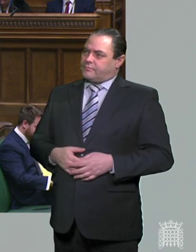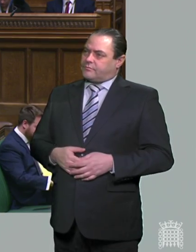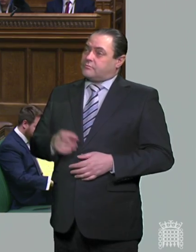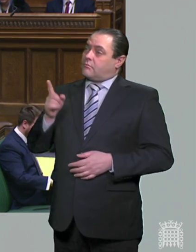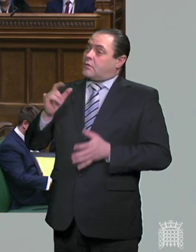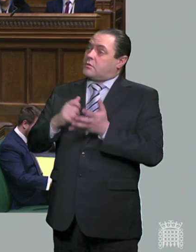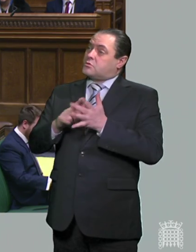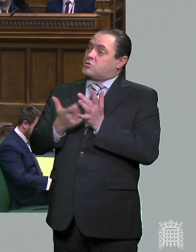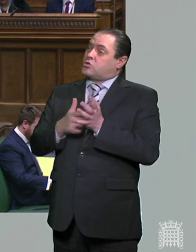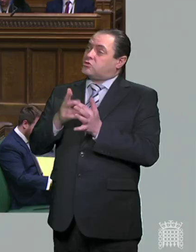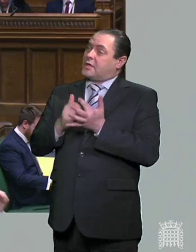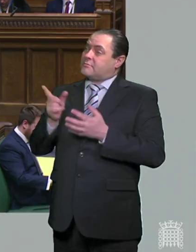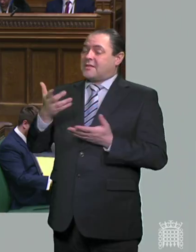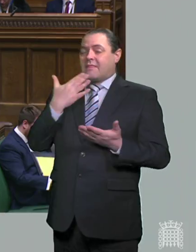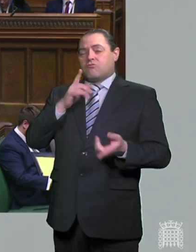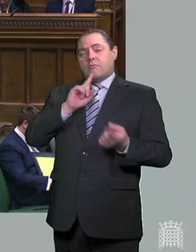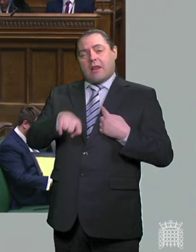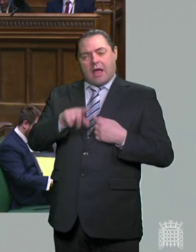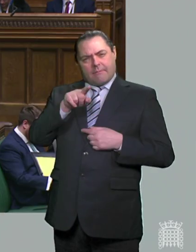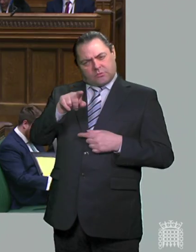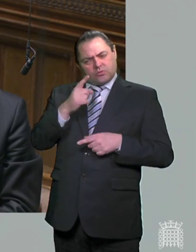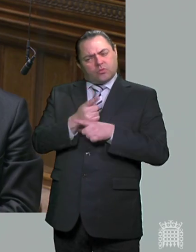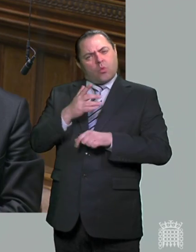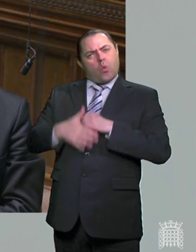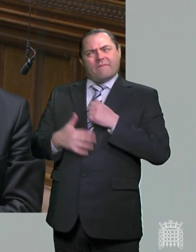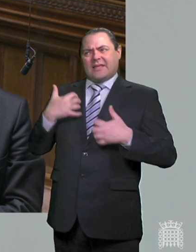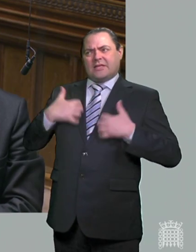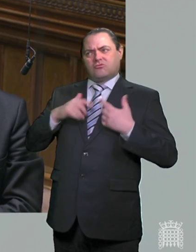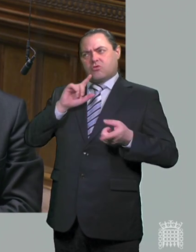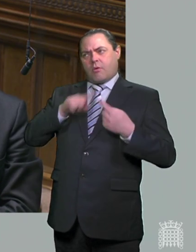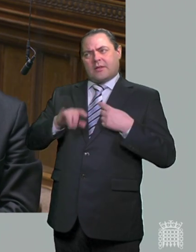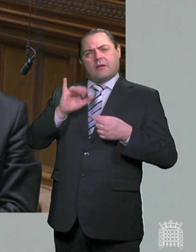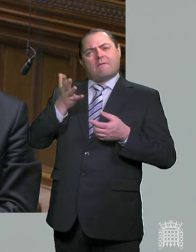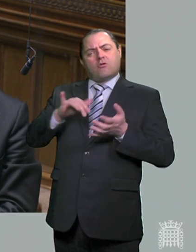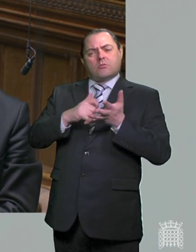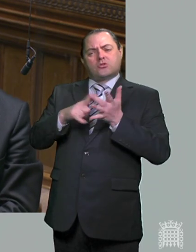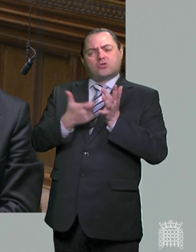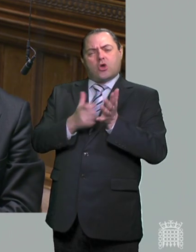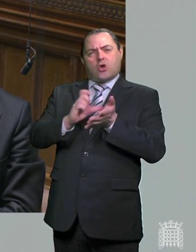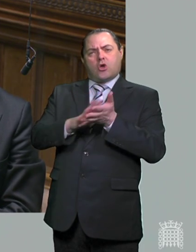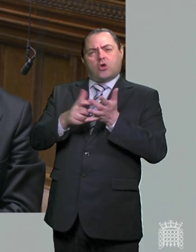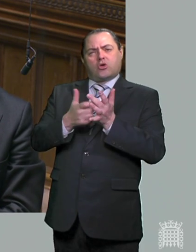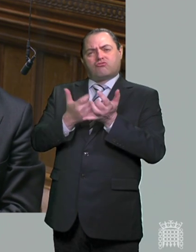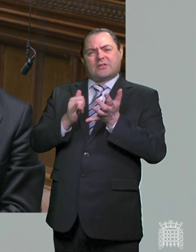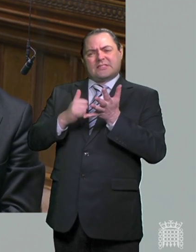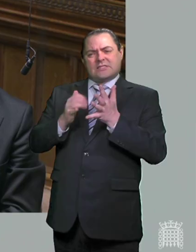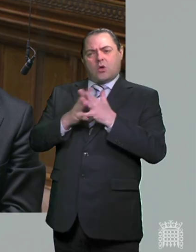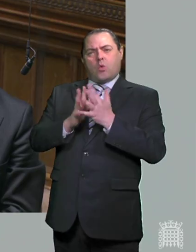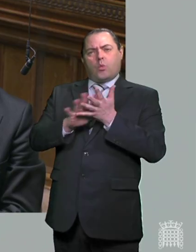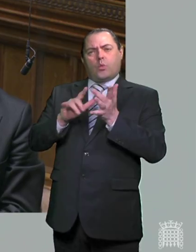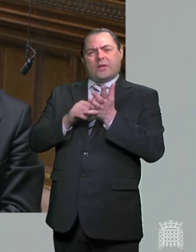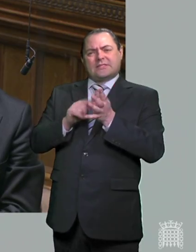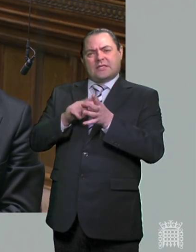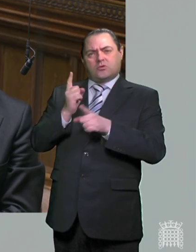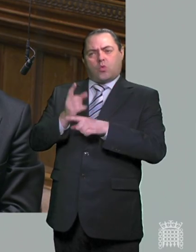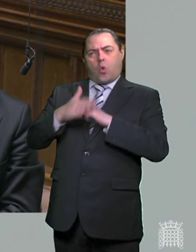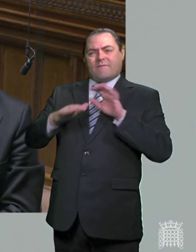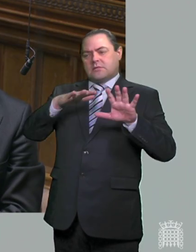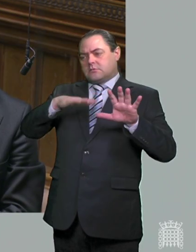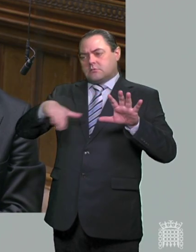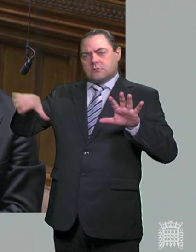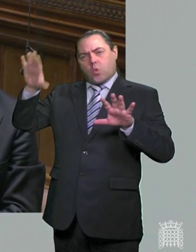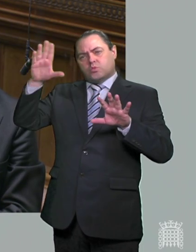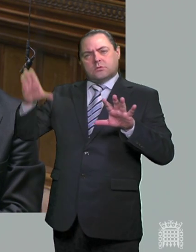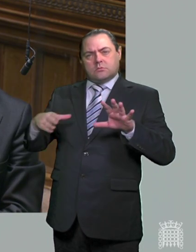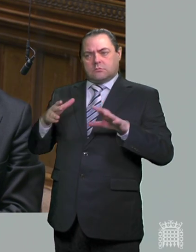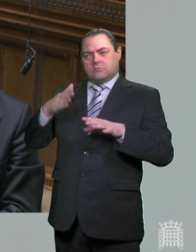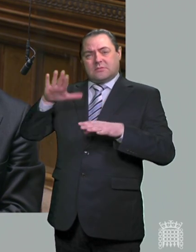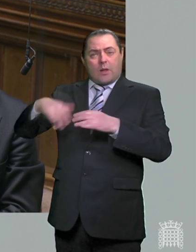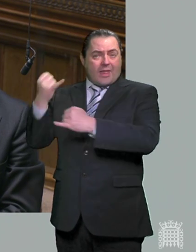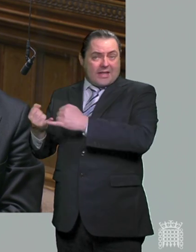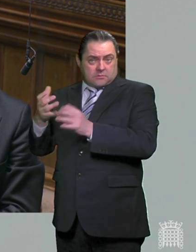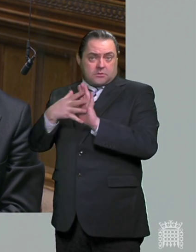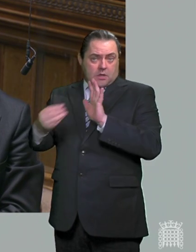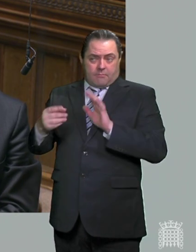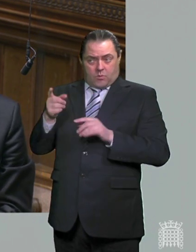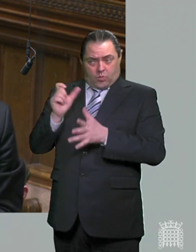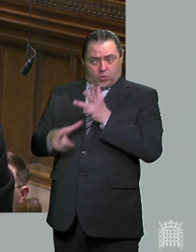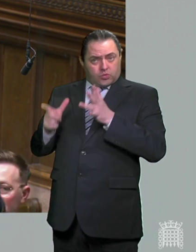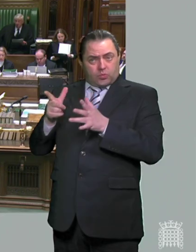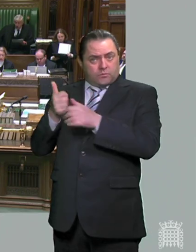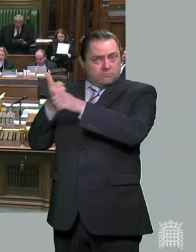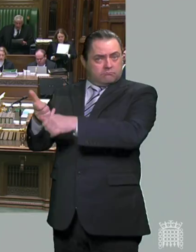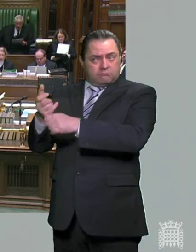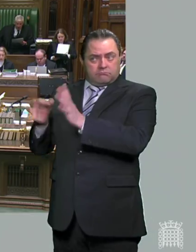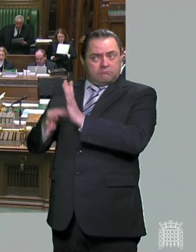I thank the Minister for that reply, but what does she make of the interesting comments by Sir Chris Whitty about health inequalities in coastal areas, such as Southend, and what are the Government proposing to do about those inequalities?